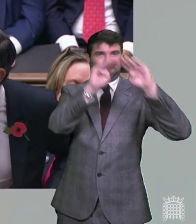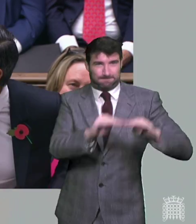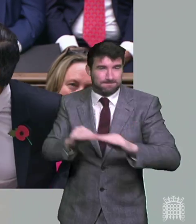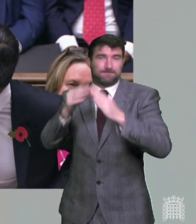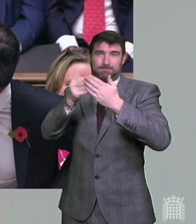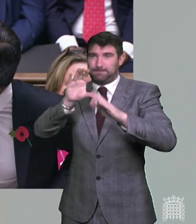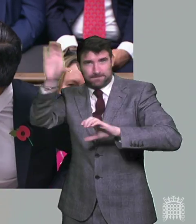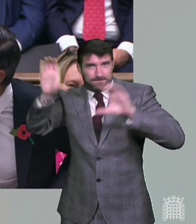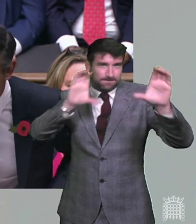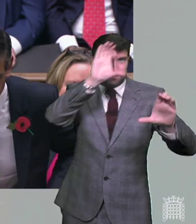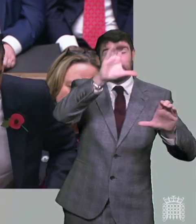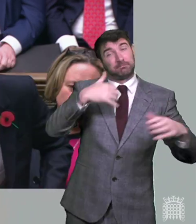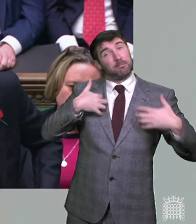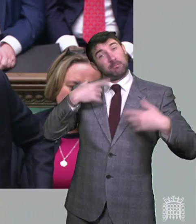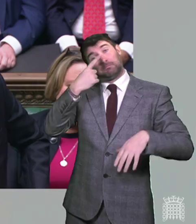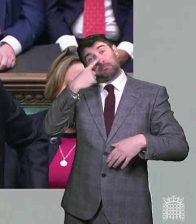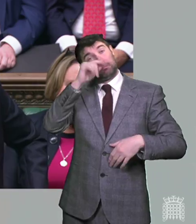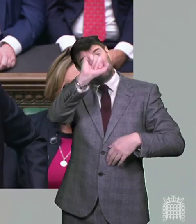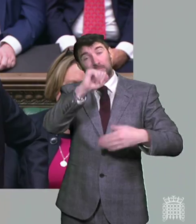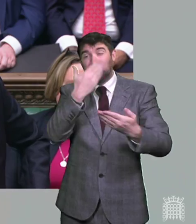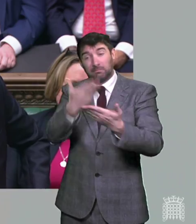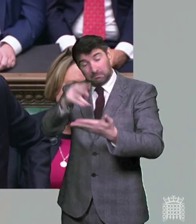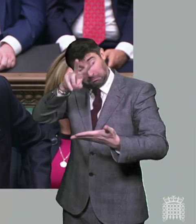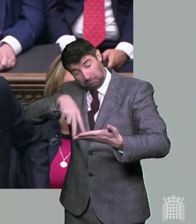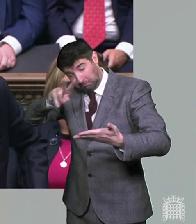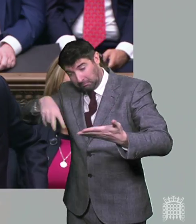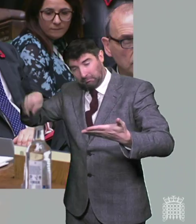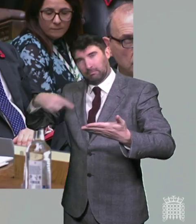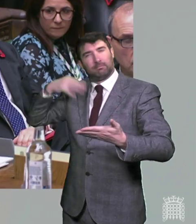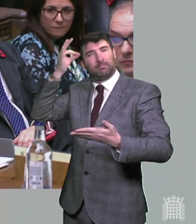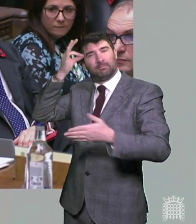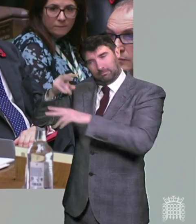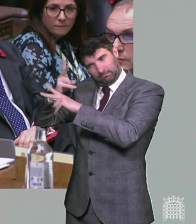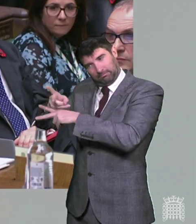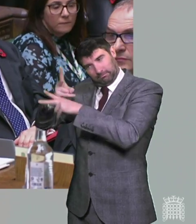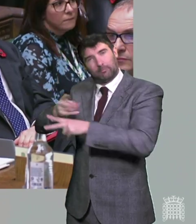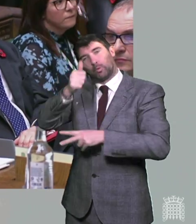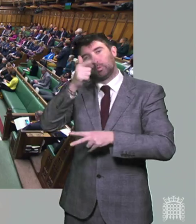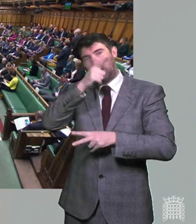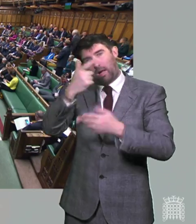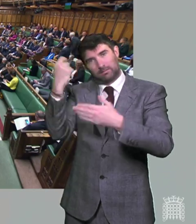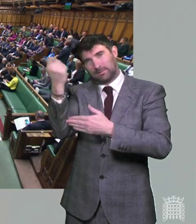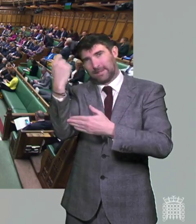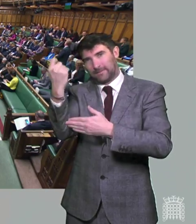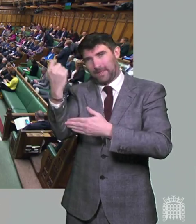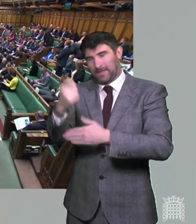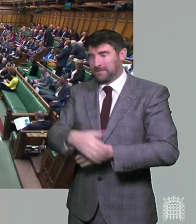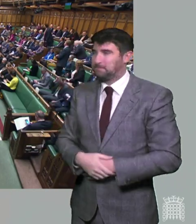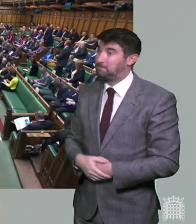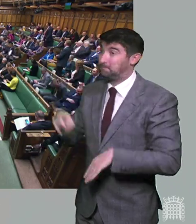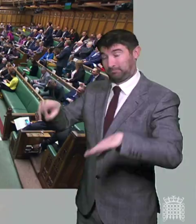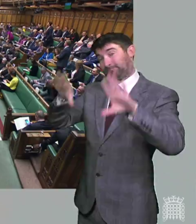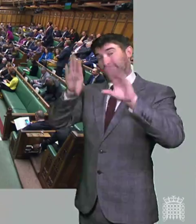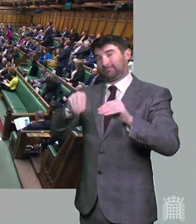I look forward to seeing his levelling-up fund bid. I know it will be being considered over the course of this year and I wish him every success.